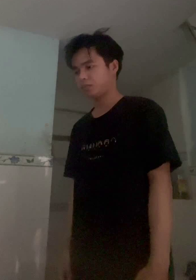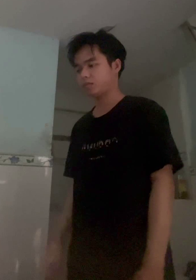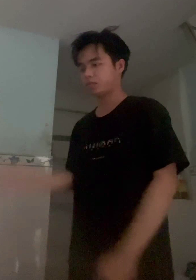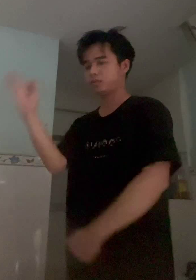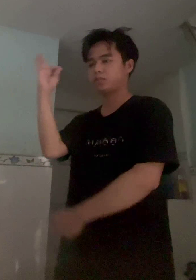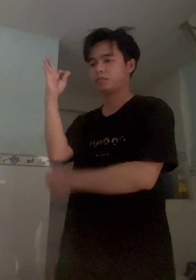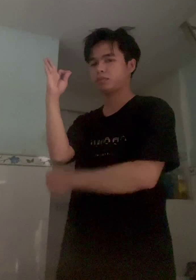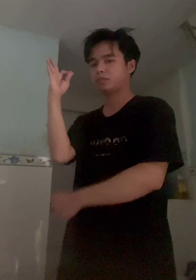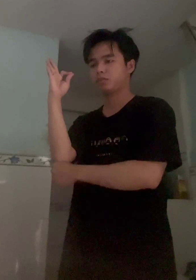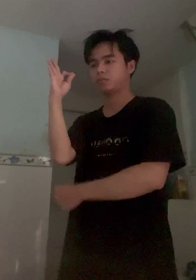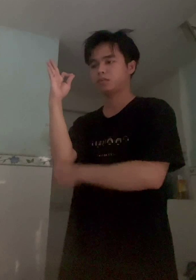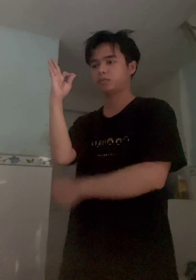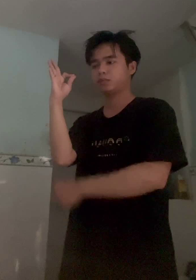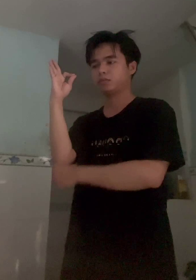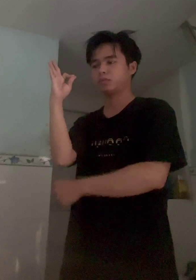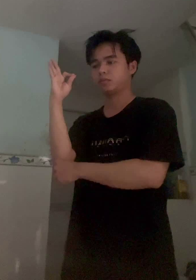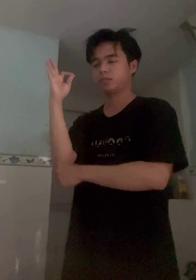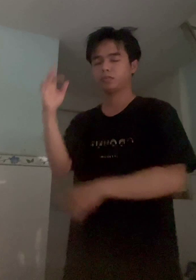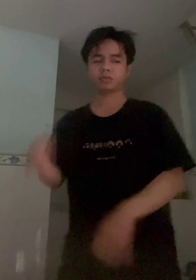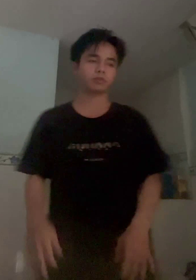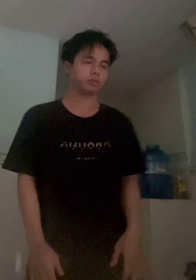buoi trua